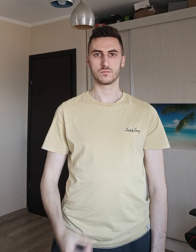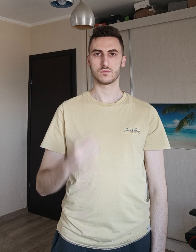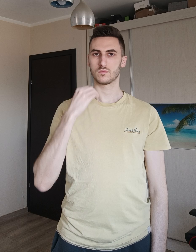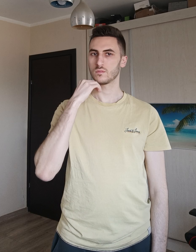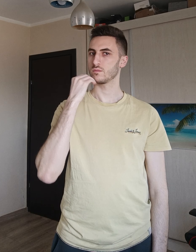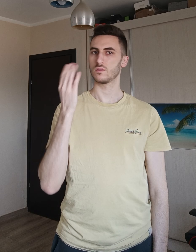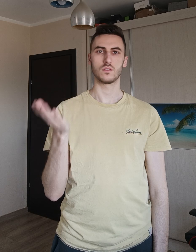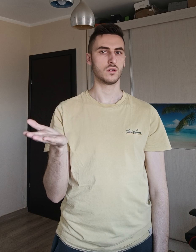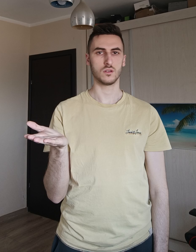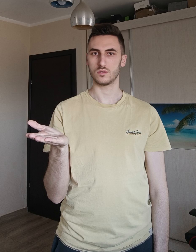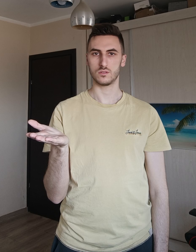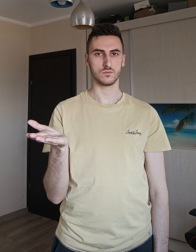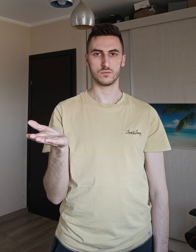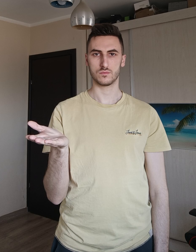לא טוב